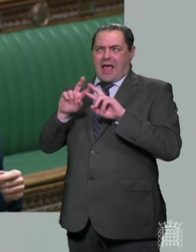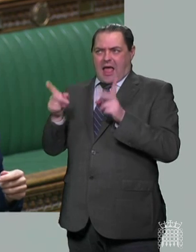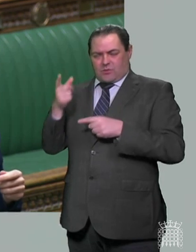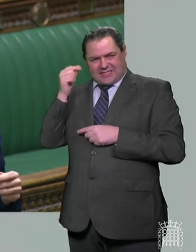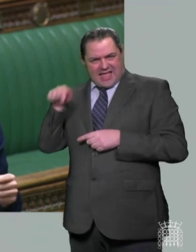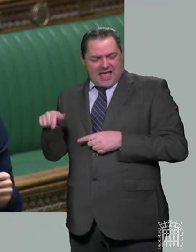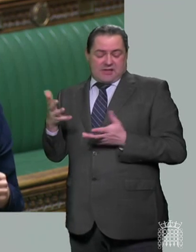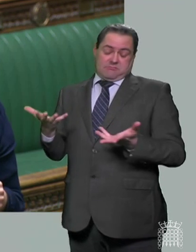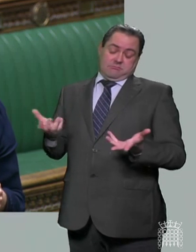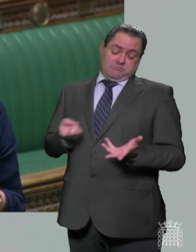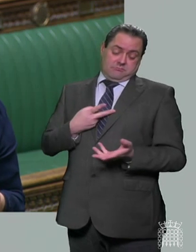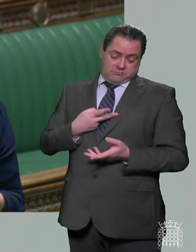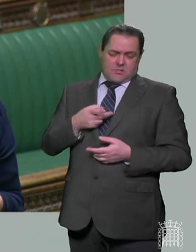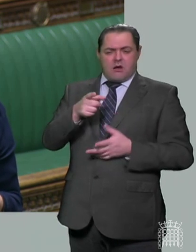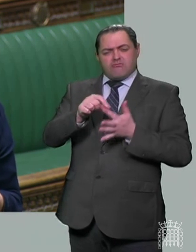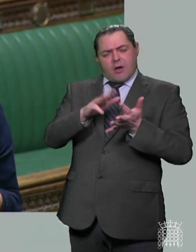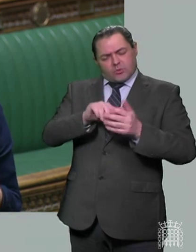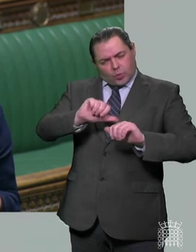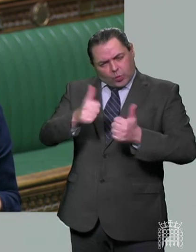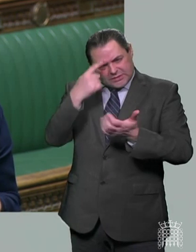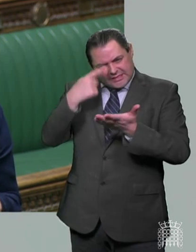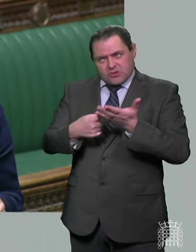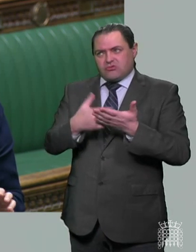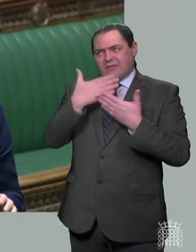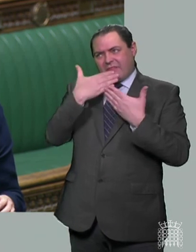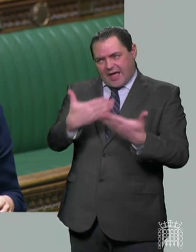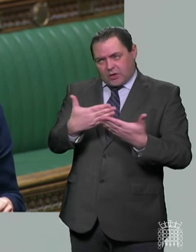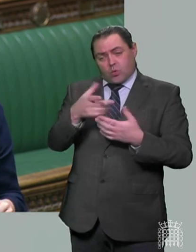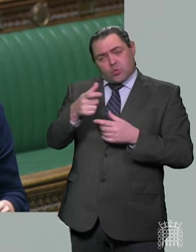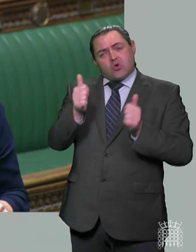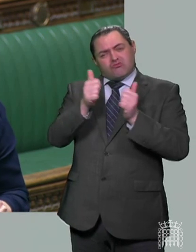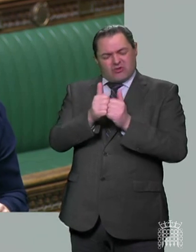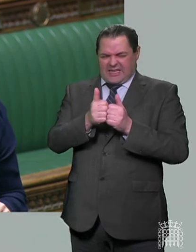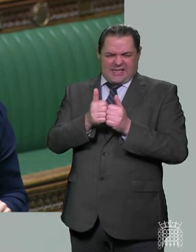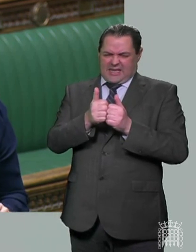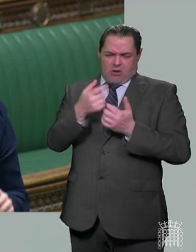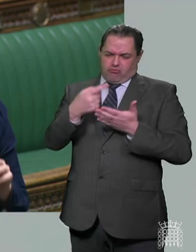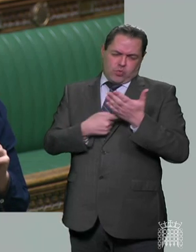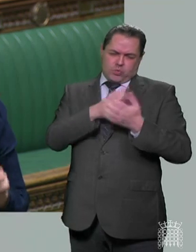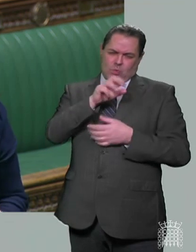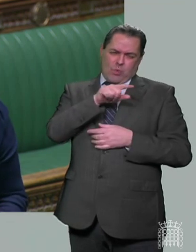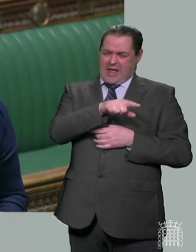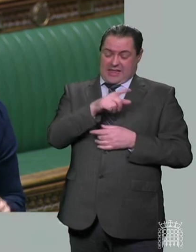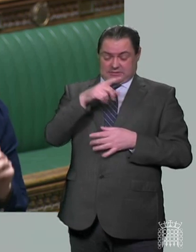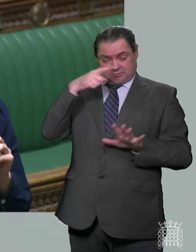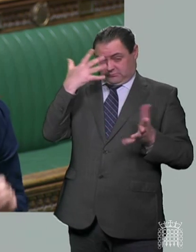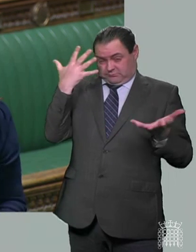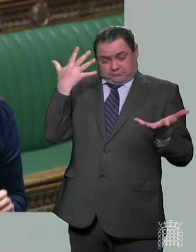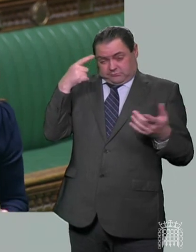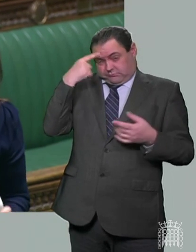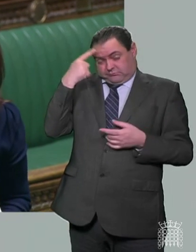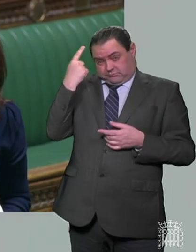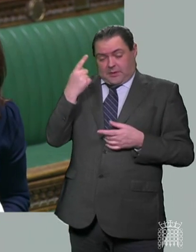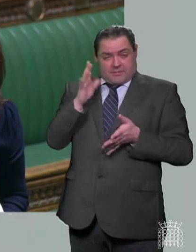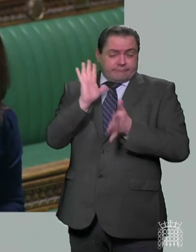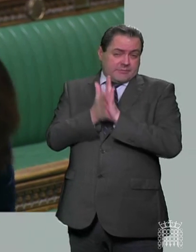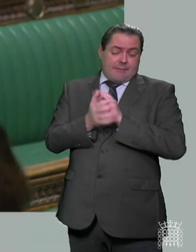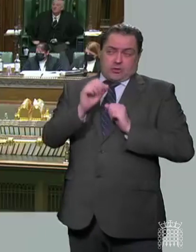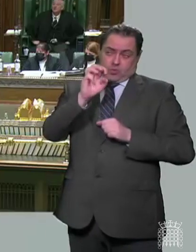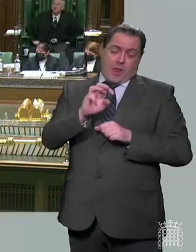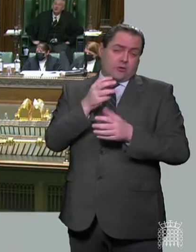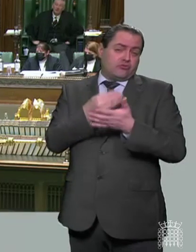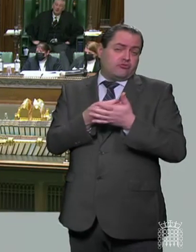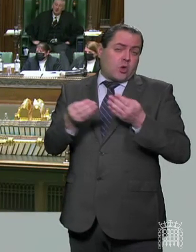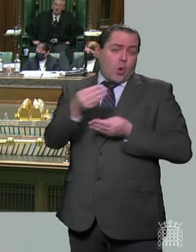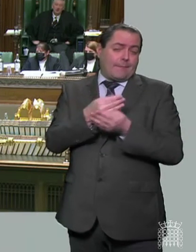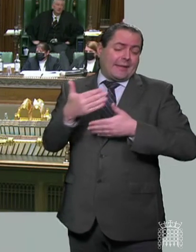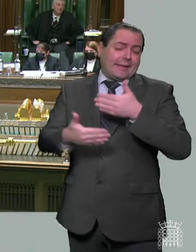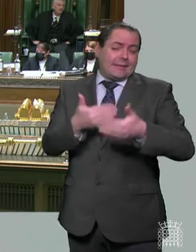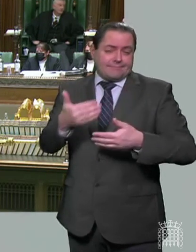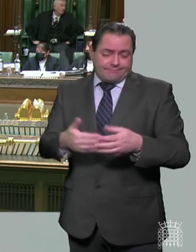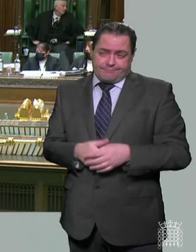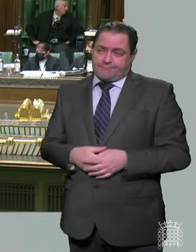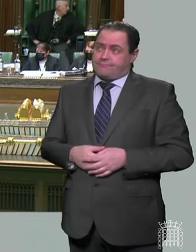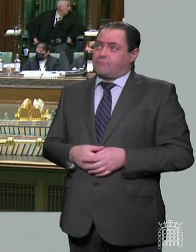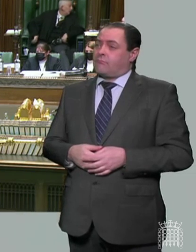May I commend the Prime Minister for his bold decisions, and ask whether he agrees that the inconsistencies in the rules in Wales are not just ludicrous, but are harming the Welsh economy?